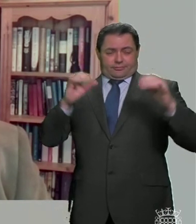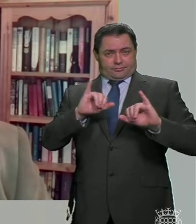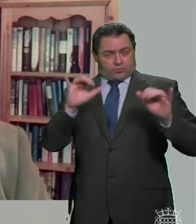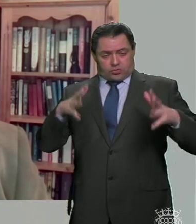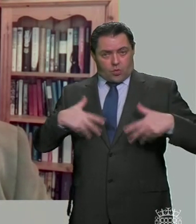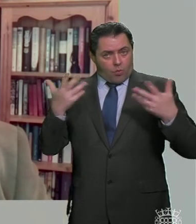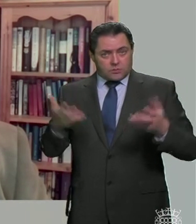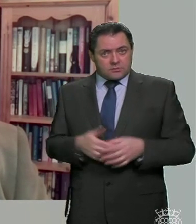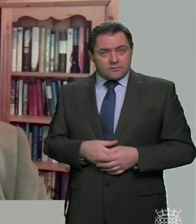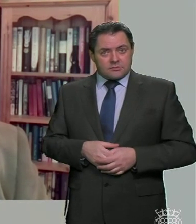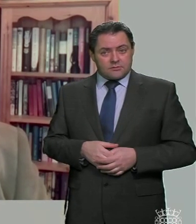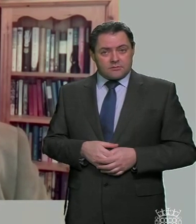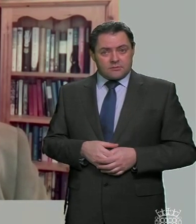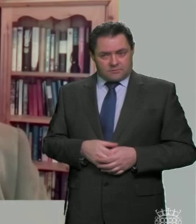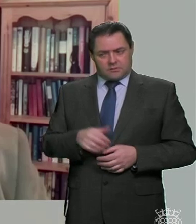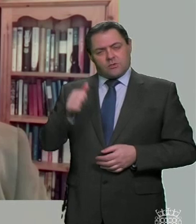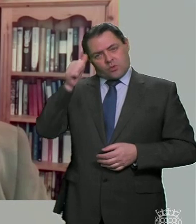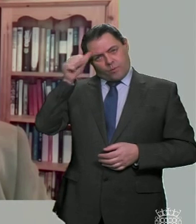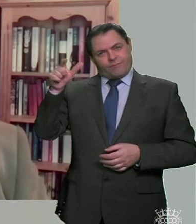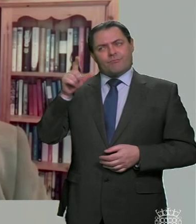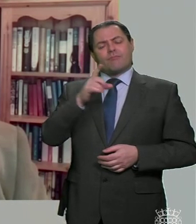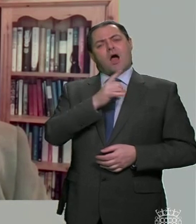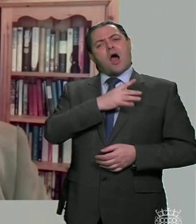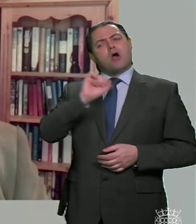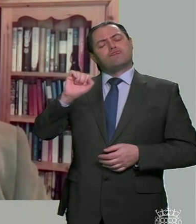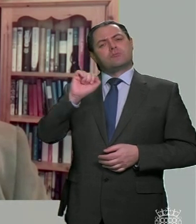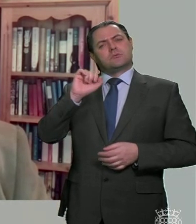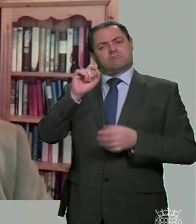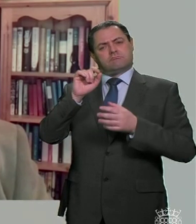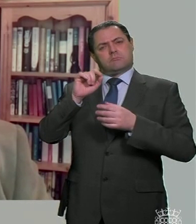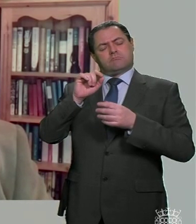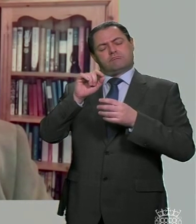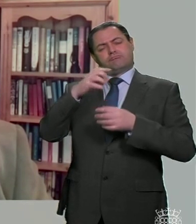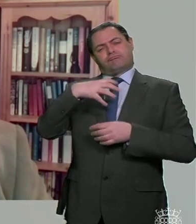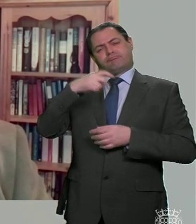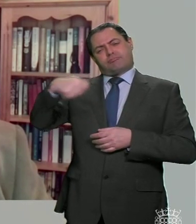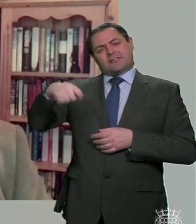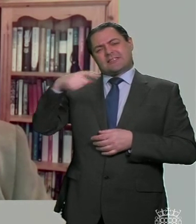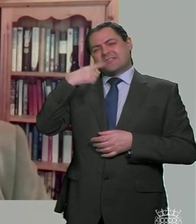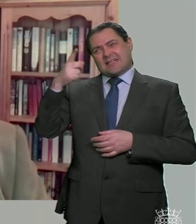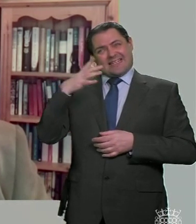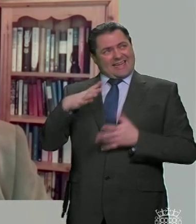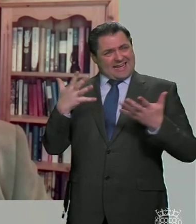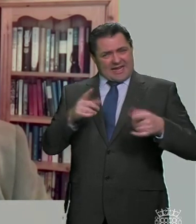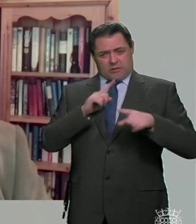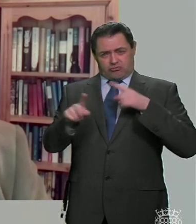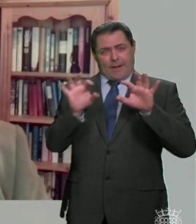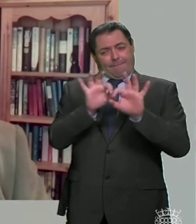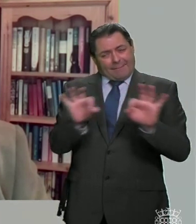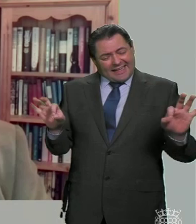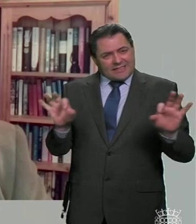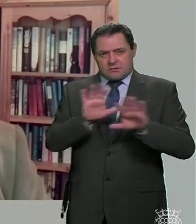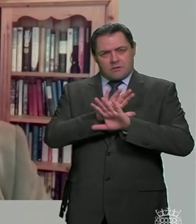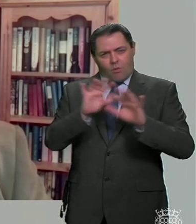As the Irish President said on this St Patrick’s day, we need to find ways to make peace, not war.